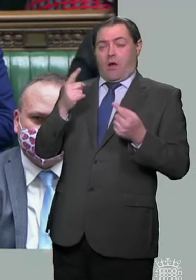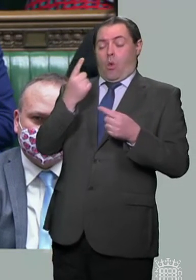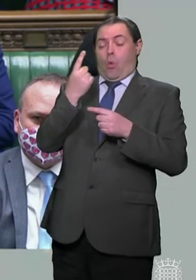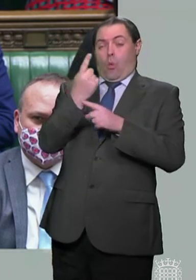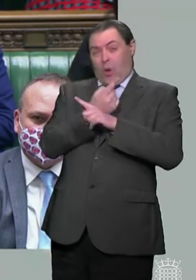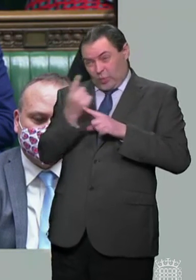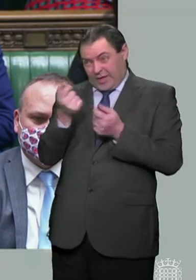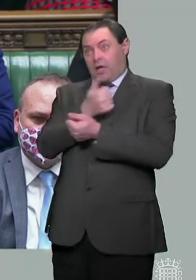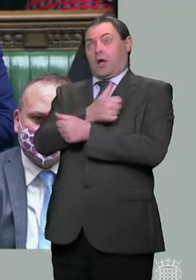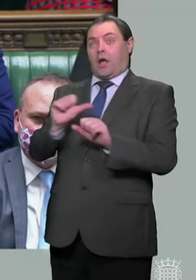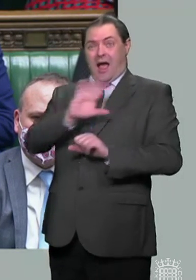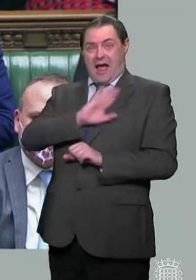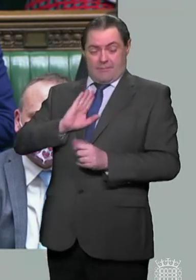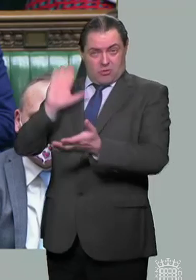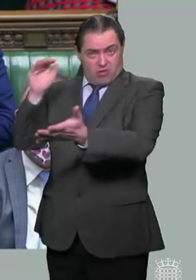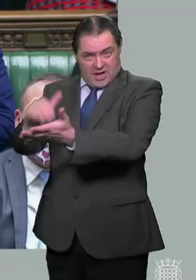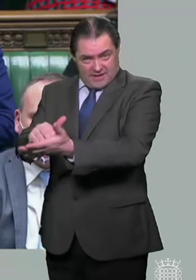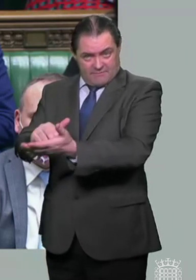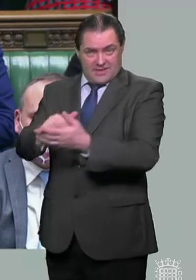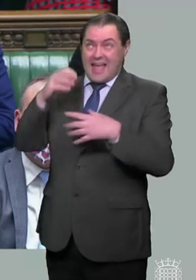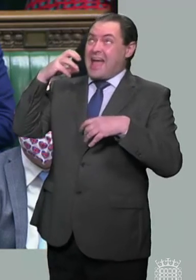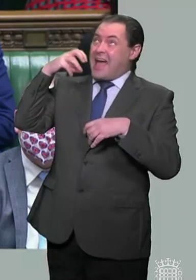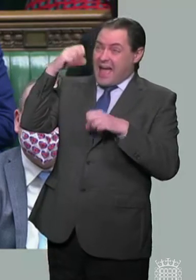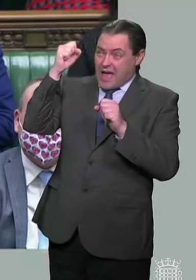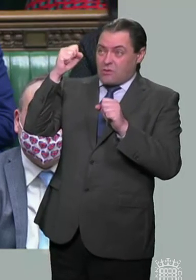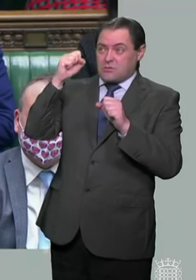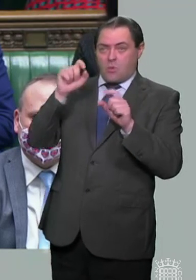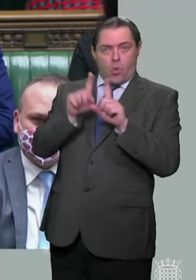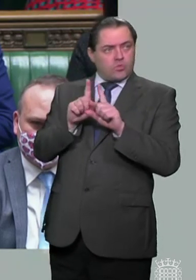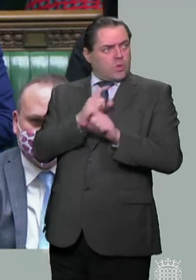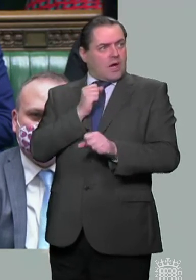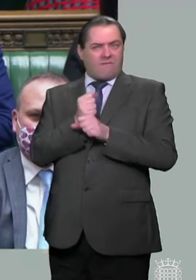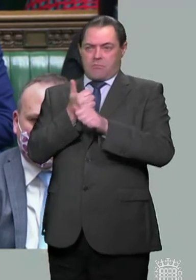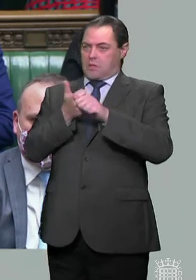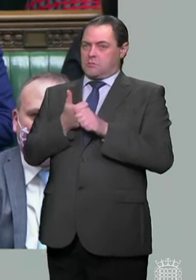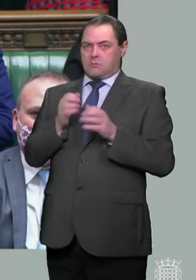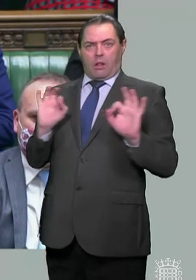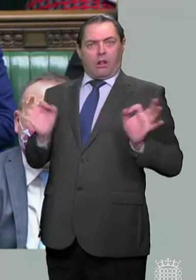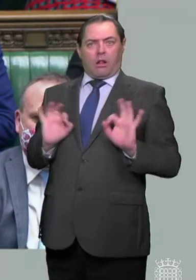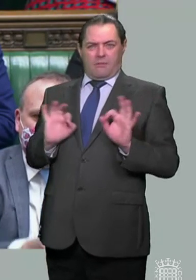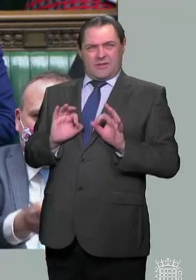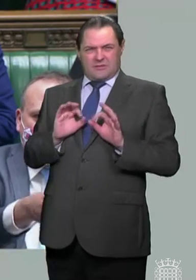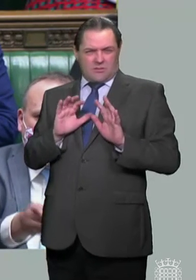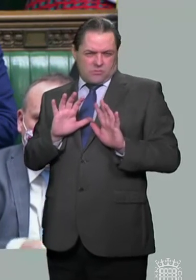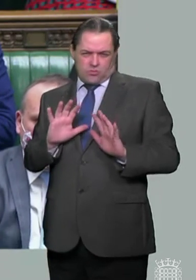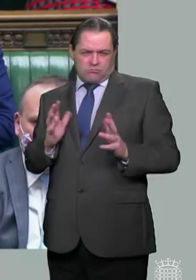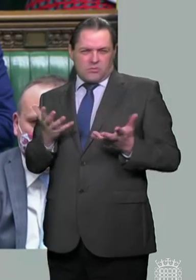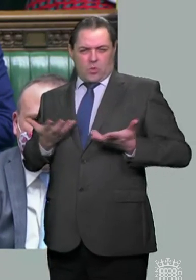My constituents were not just left without power; they were left without a Government who care.